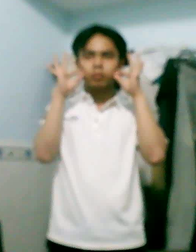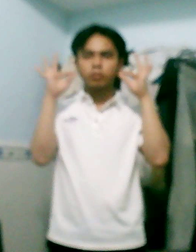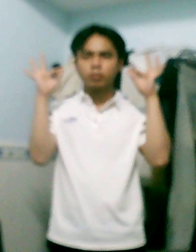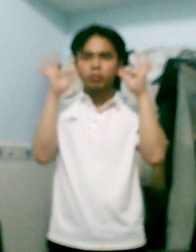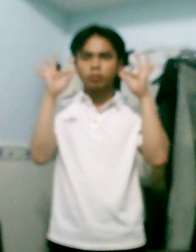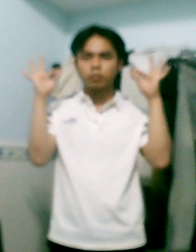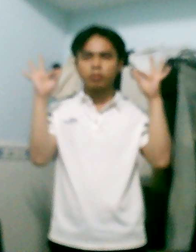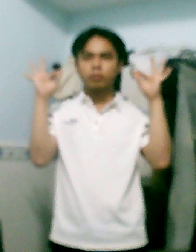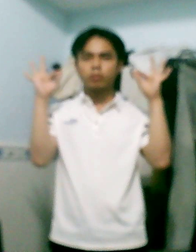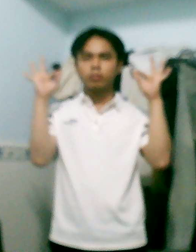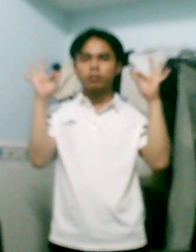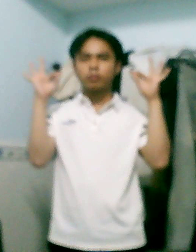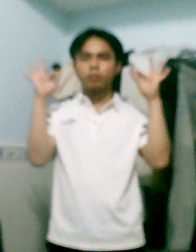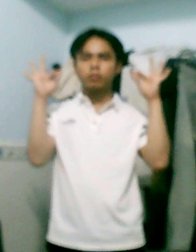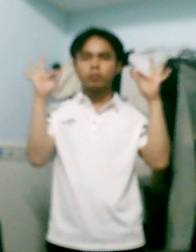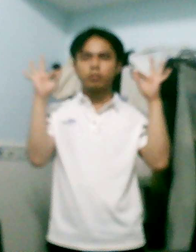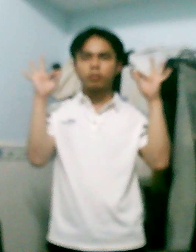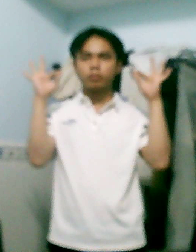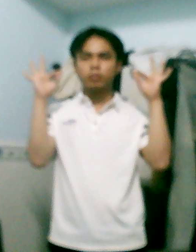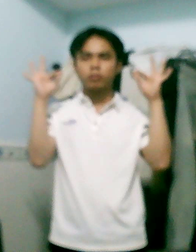meo